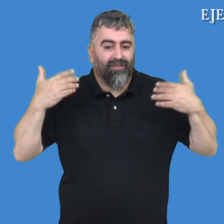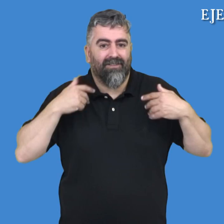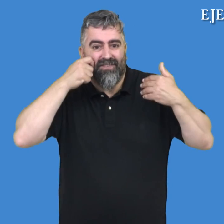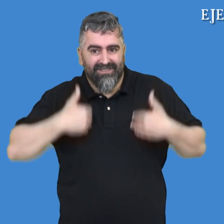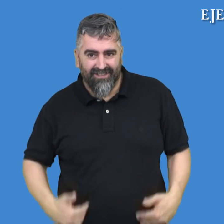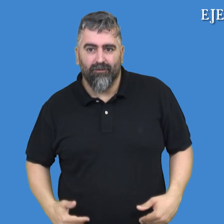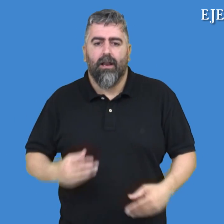cuerpo